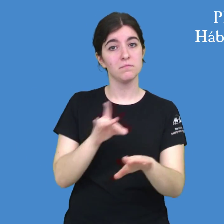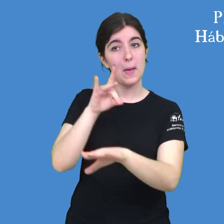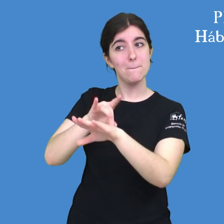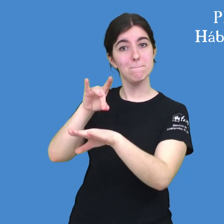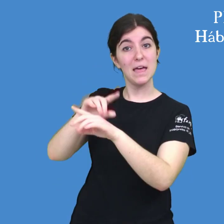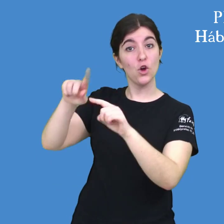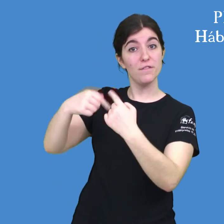enfermo